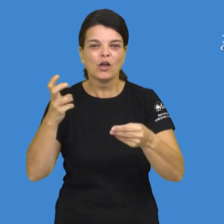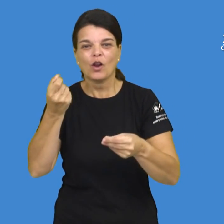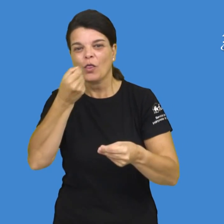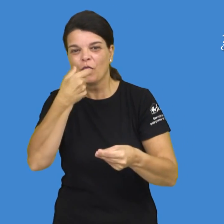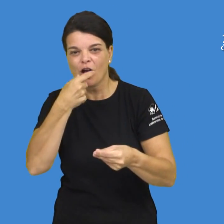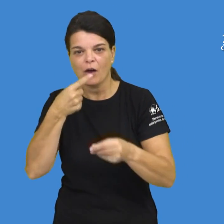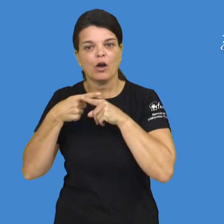droga